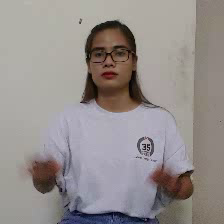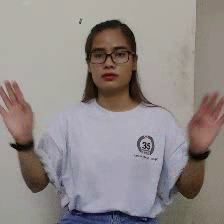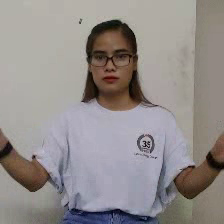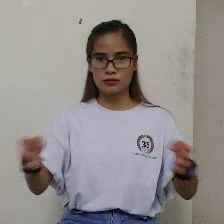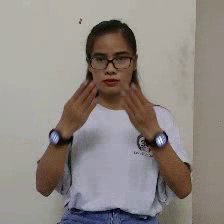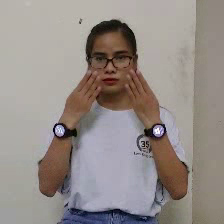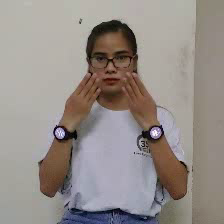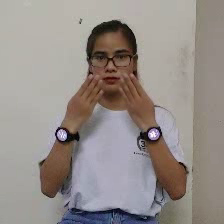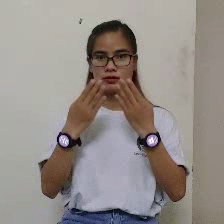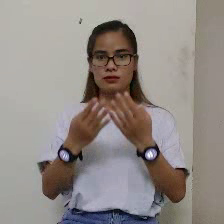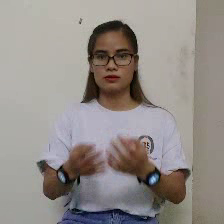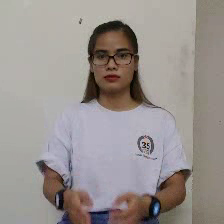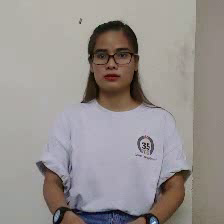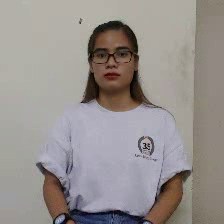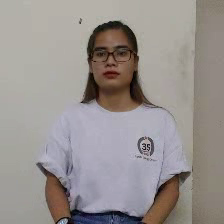Bế mạc